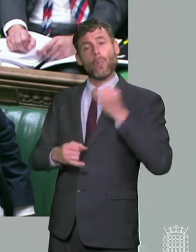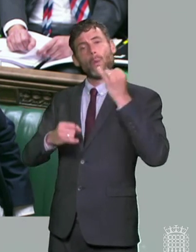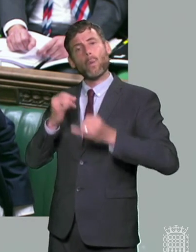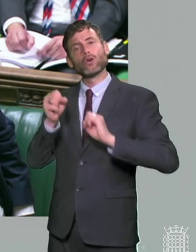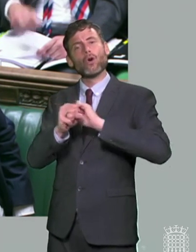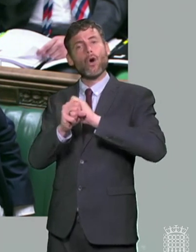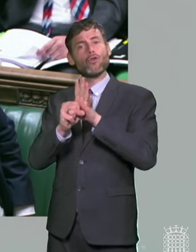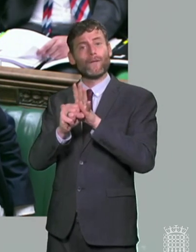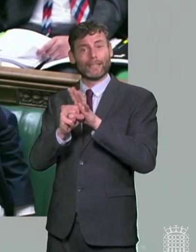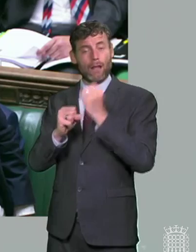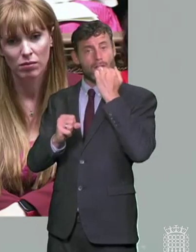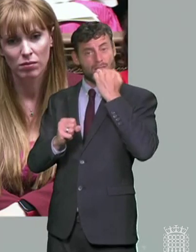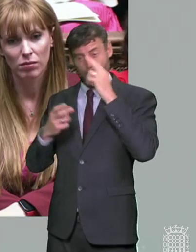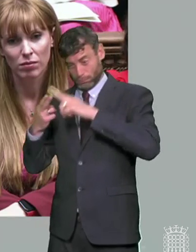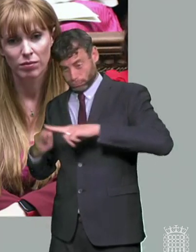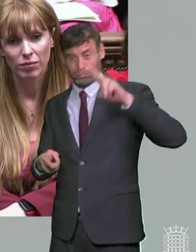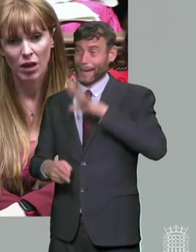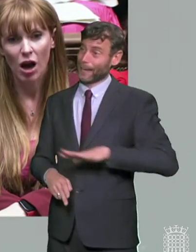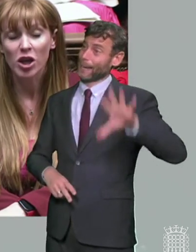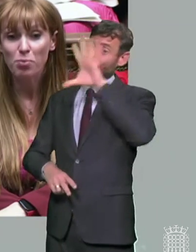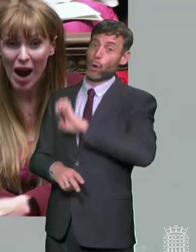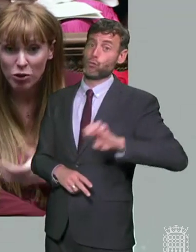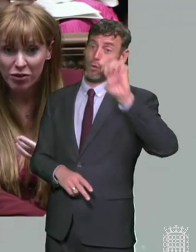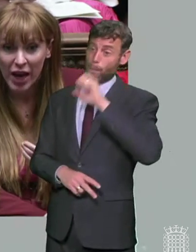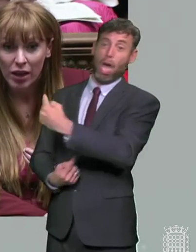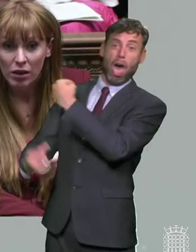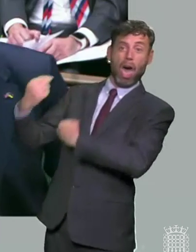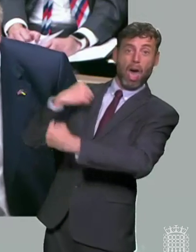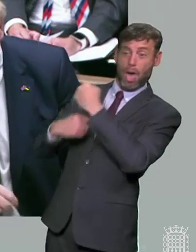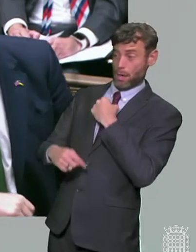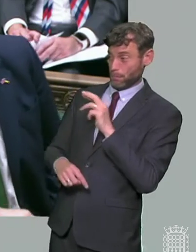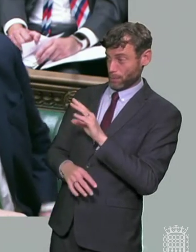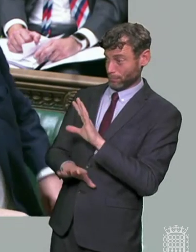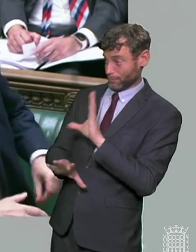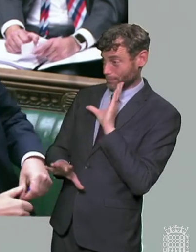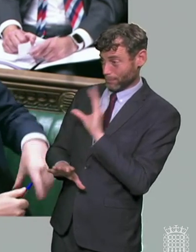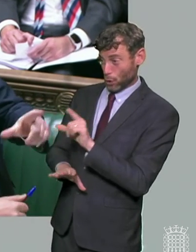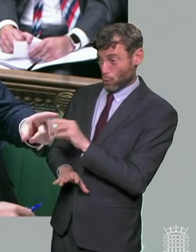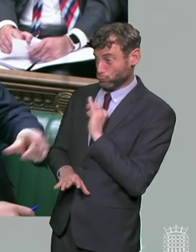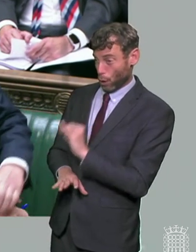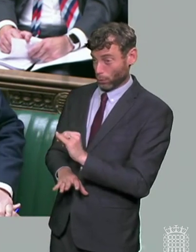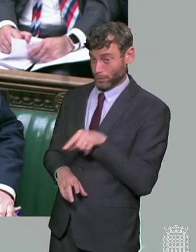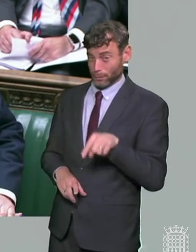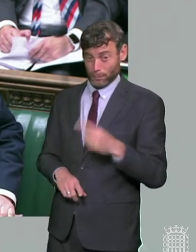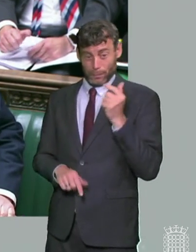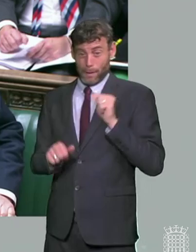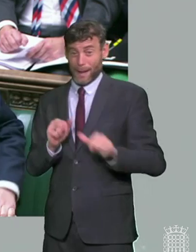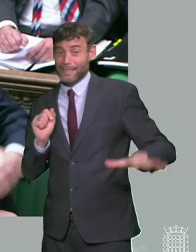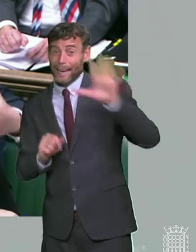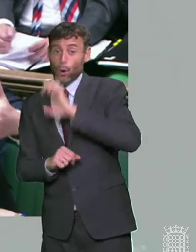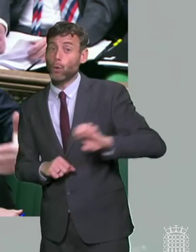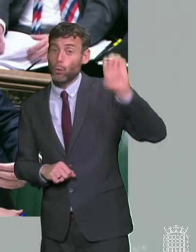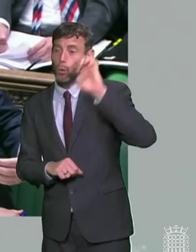It turned out to be completely untrue; he still has not retracted it.